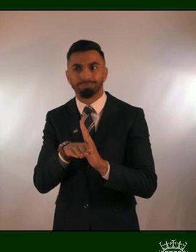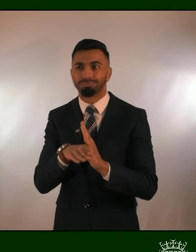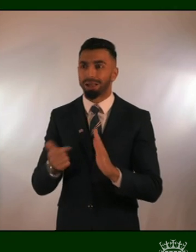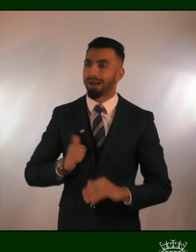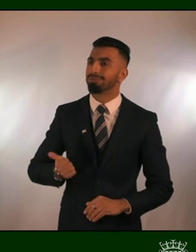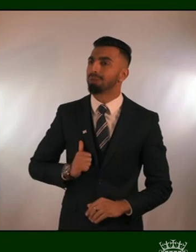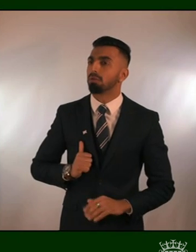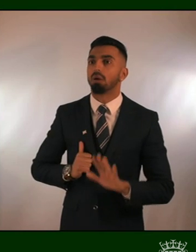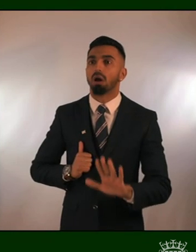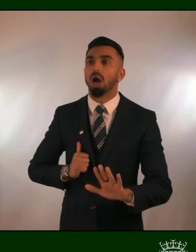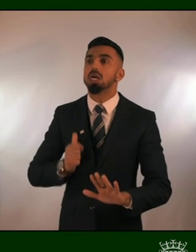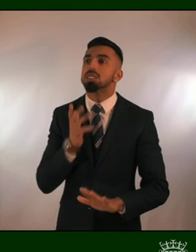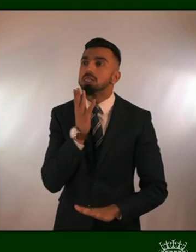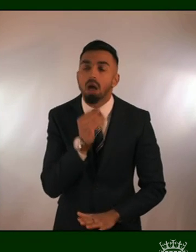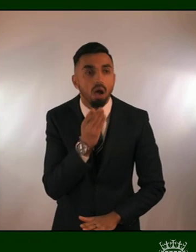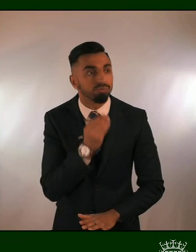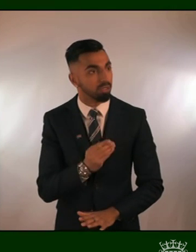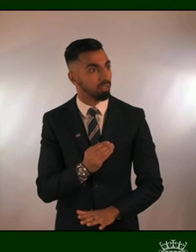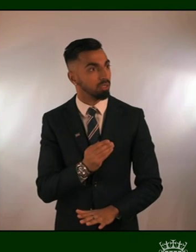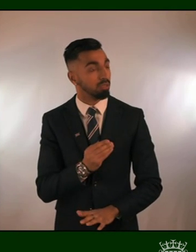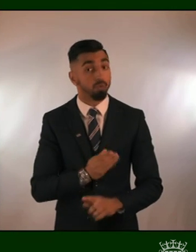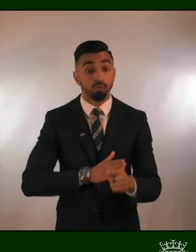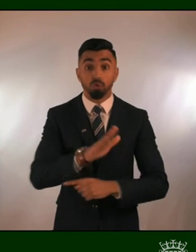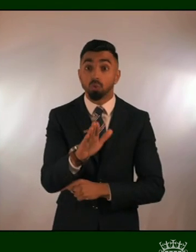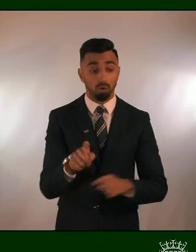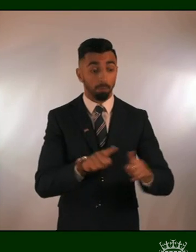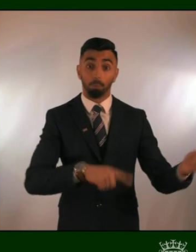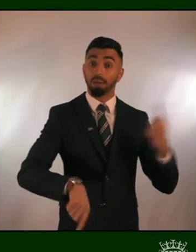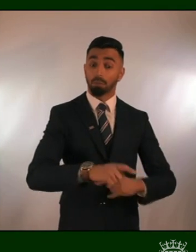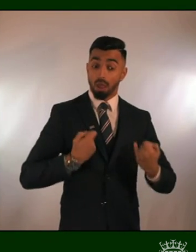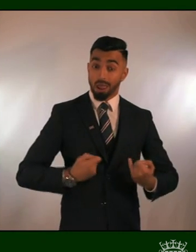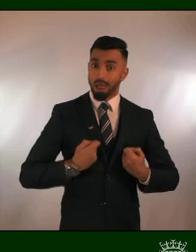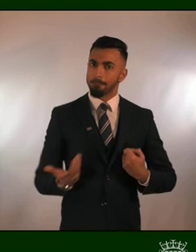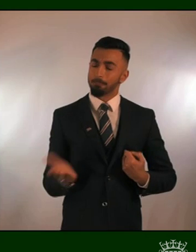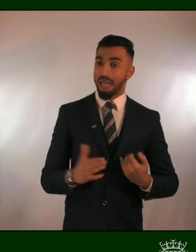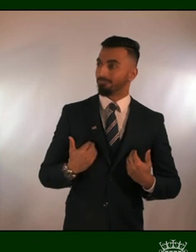People will return to work. Supply chains will return to normal.